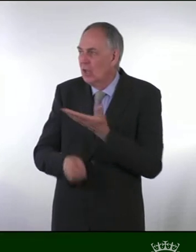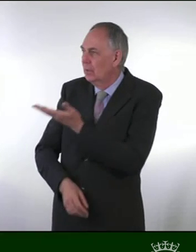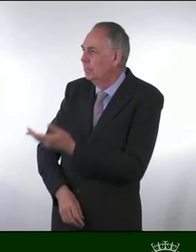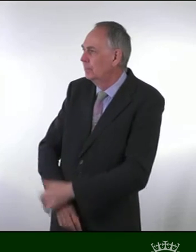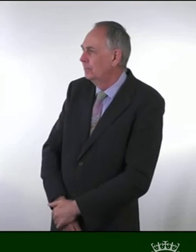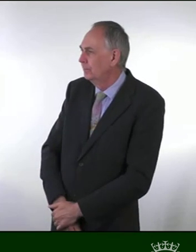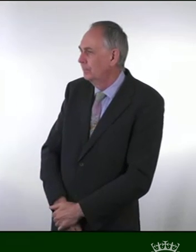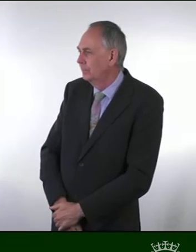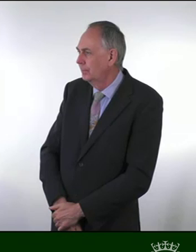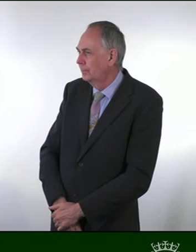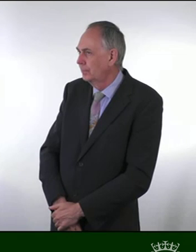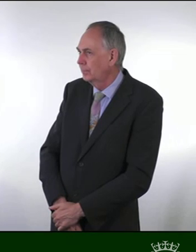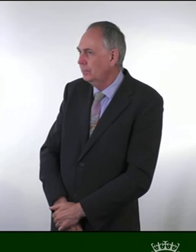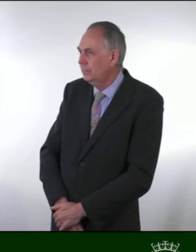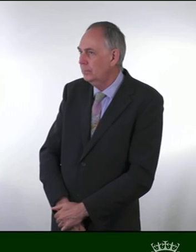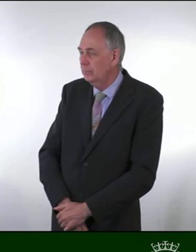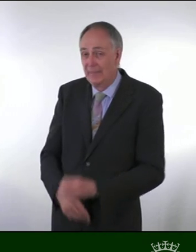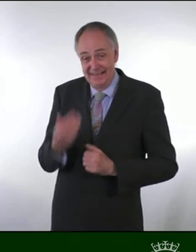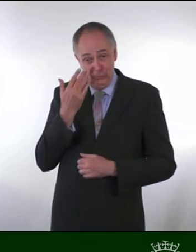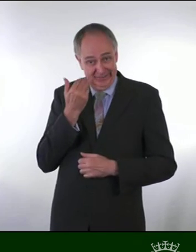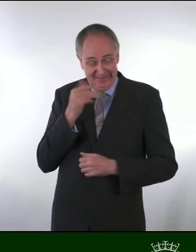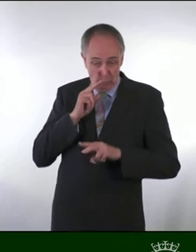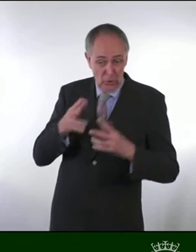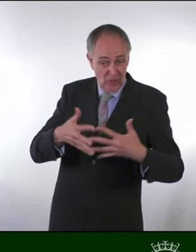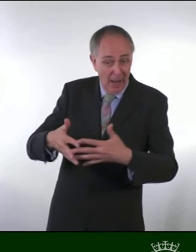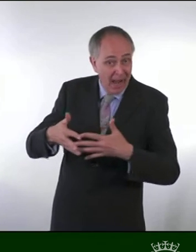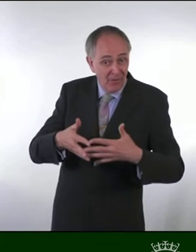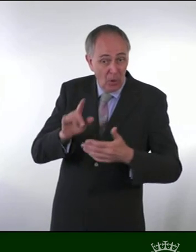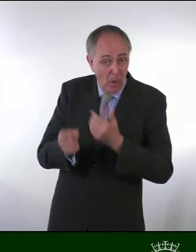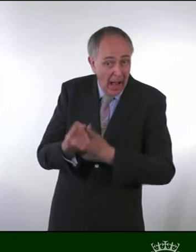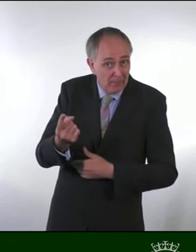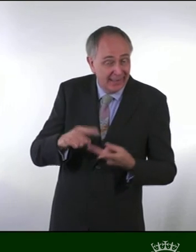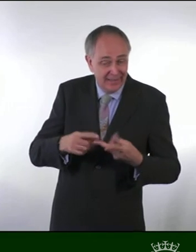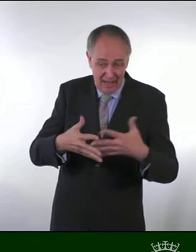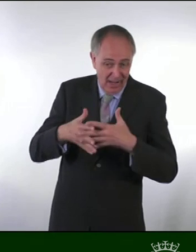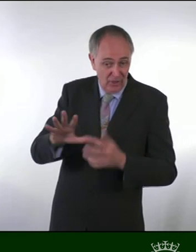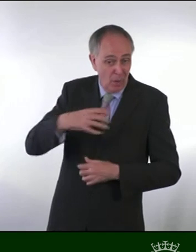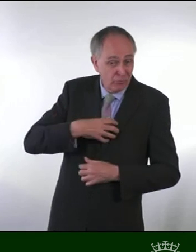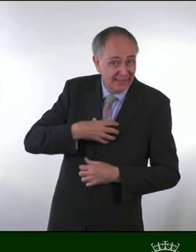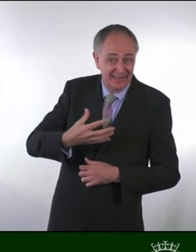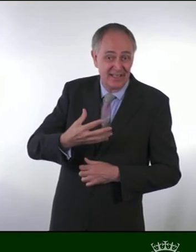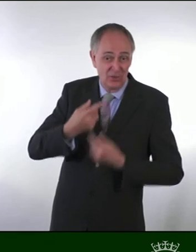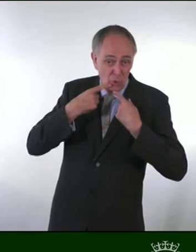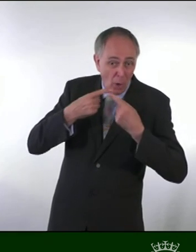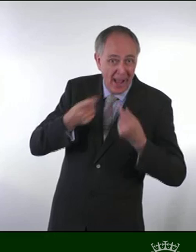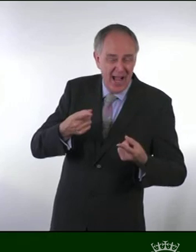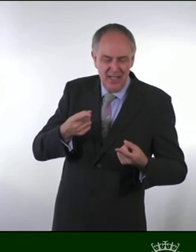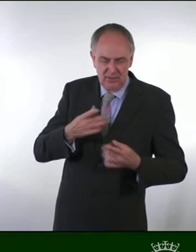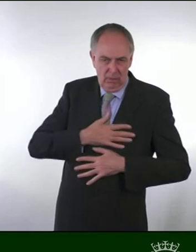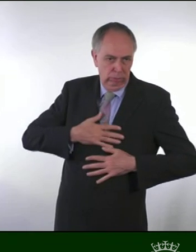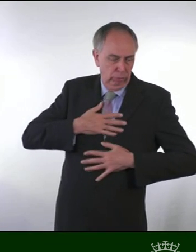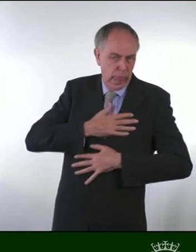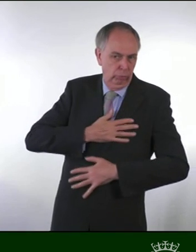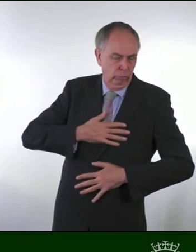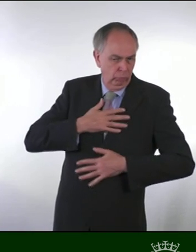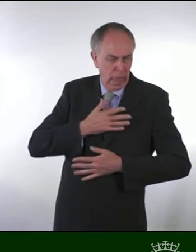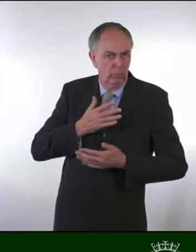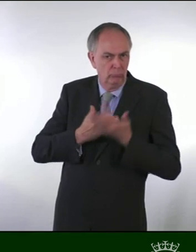Watching events unfold across America in recent days, and the actions and rhetoric from the American President, has been distressing and deeply worrying.